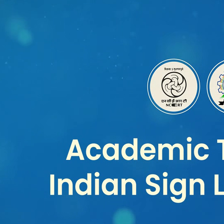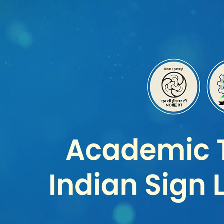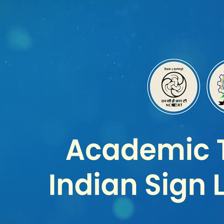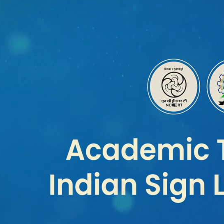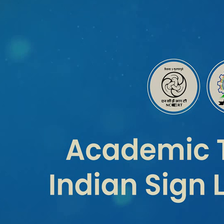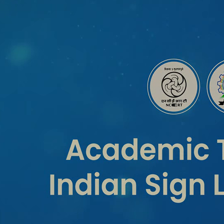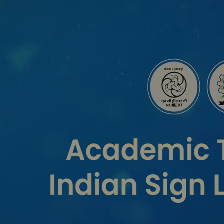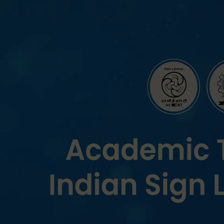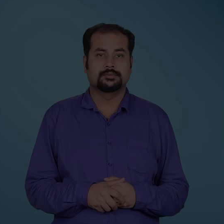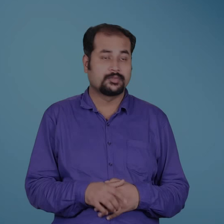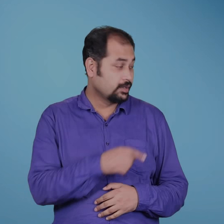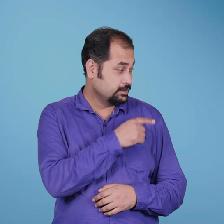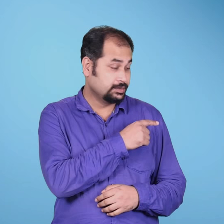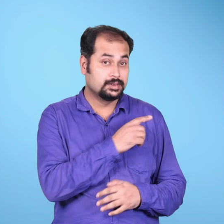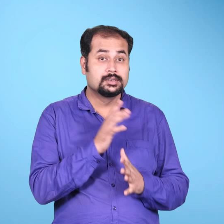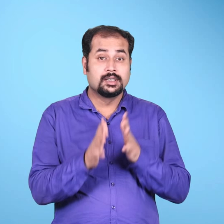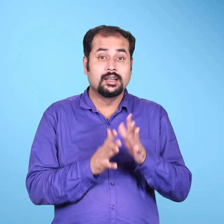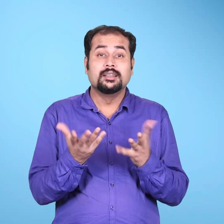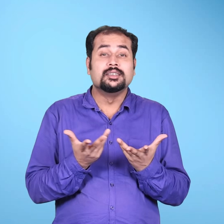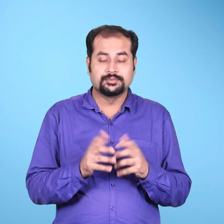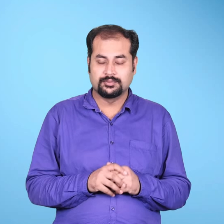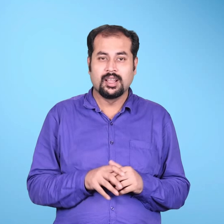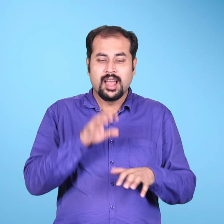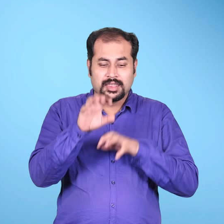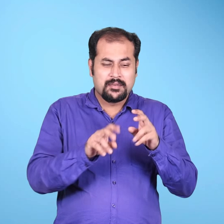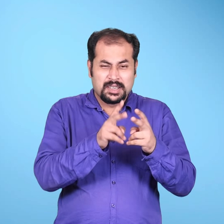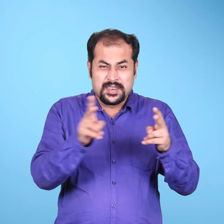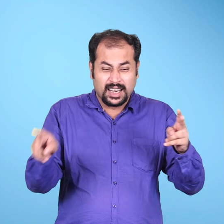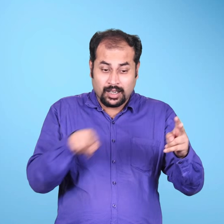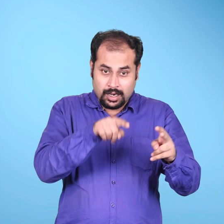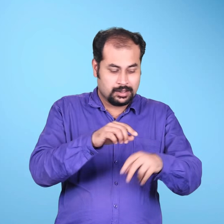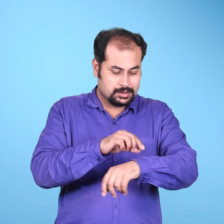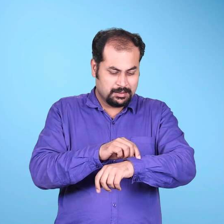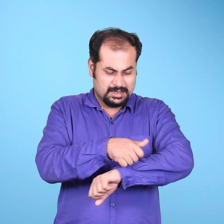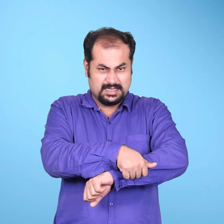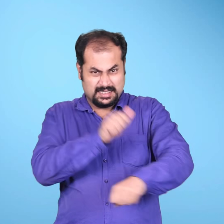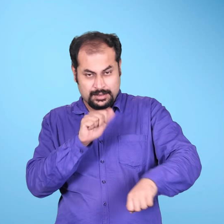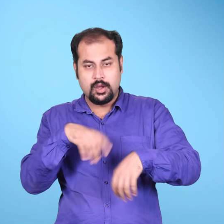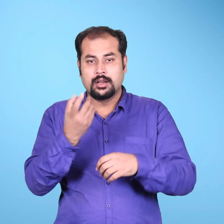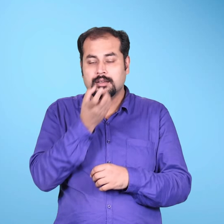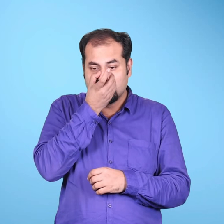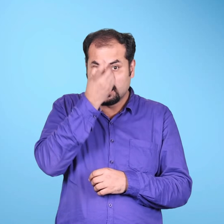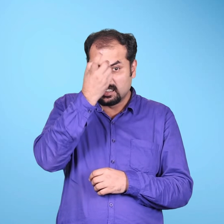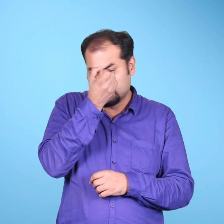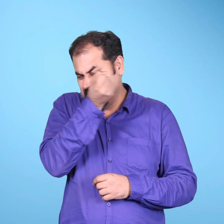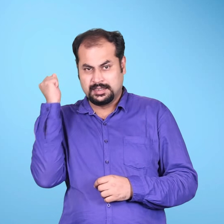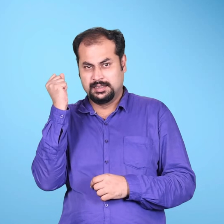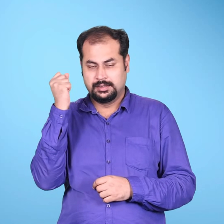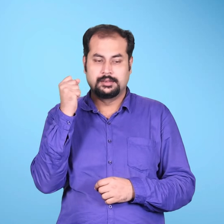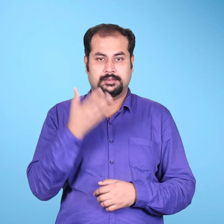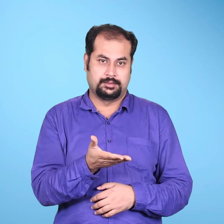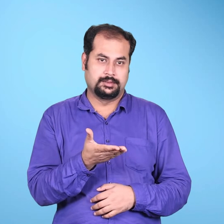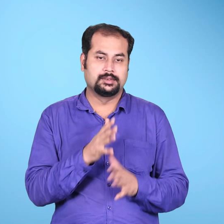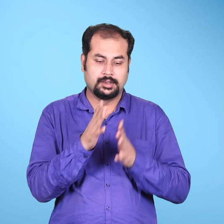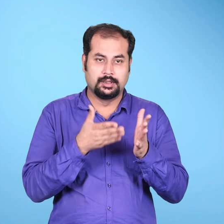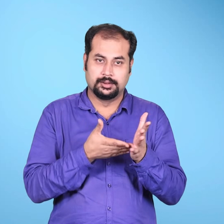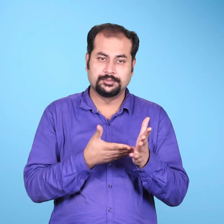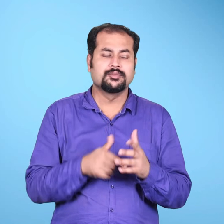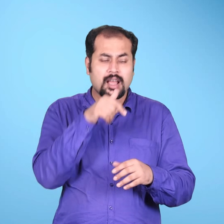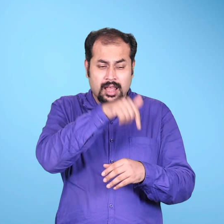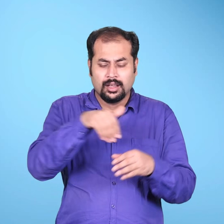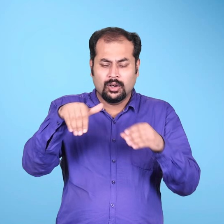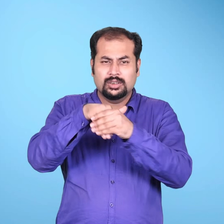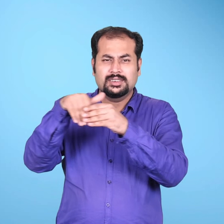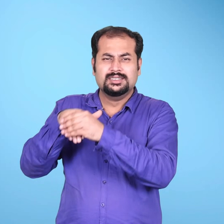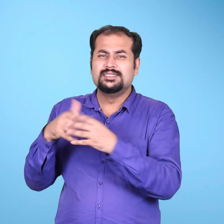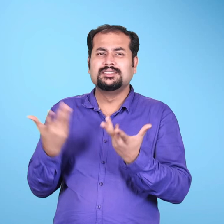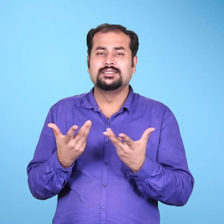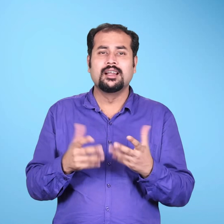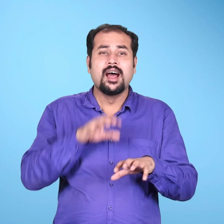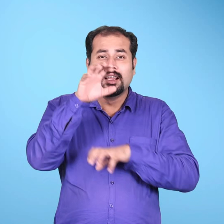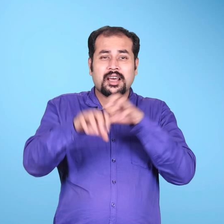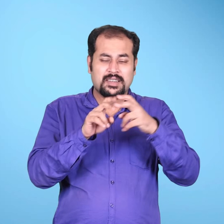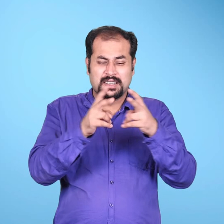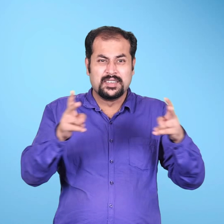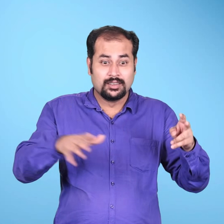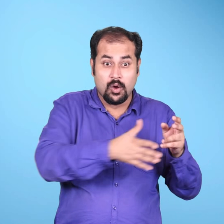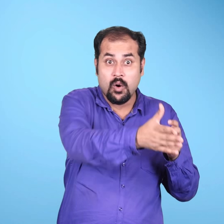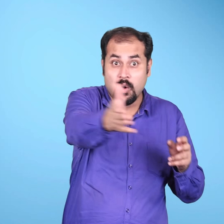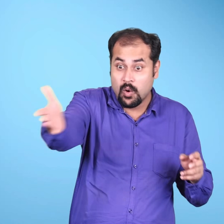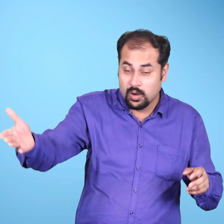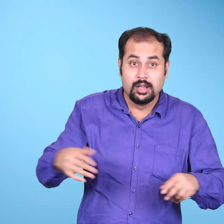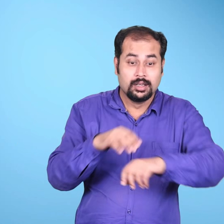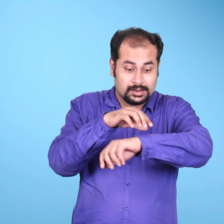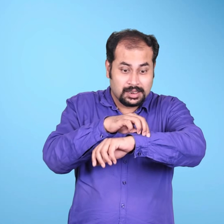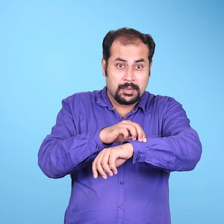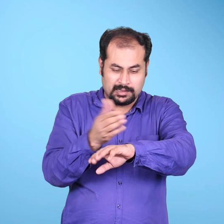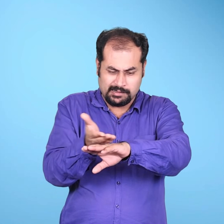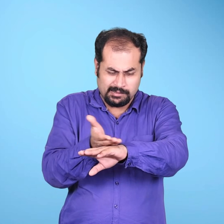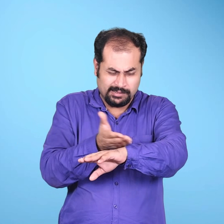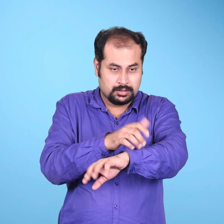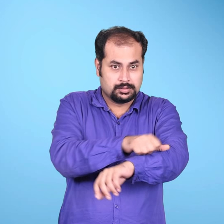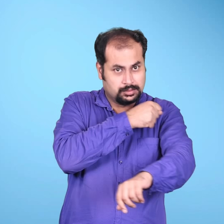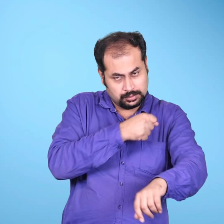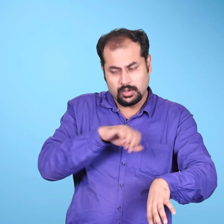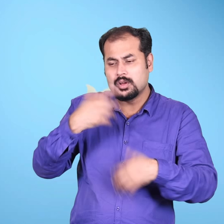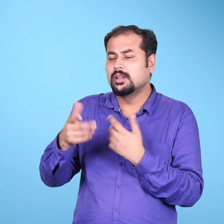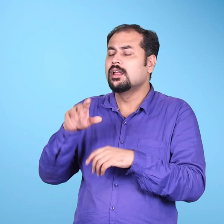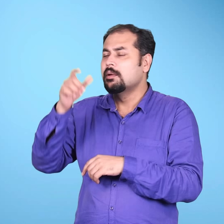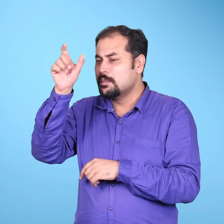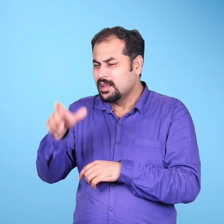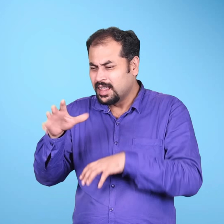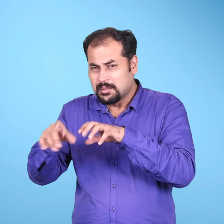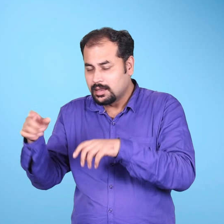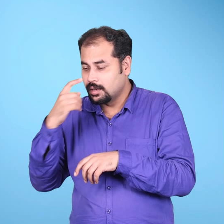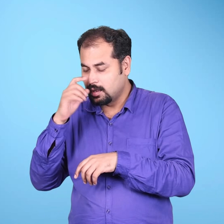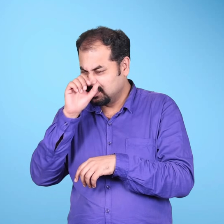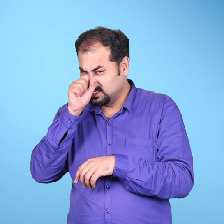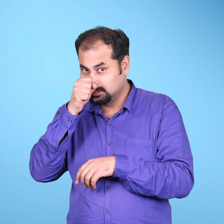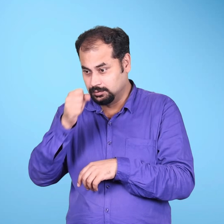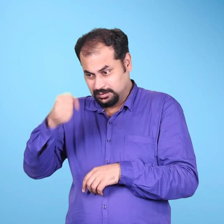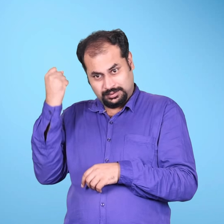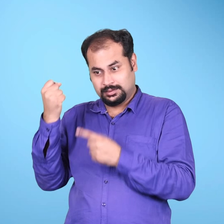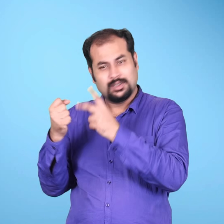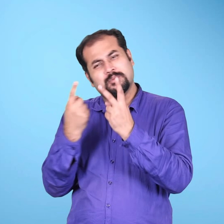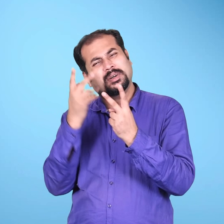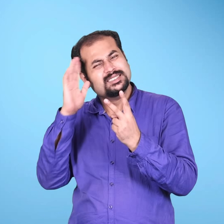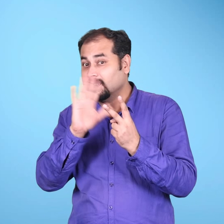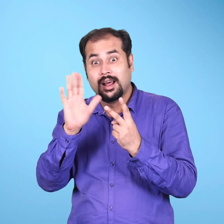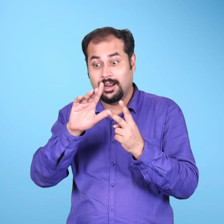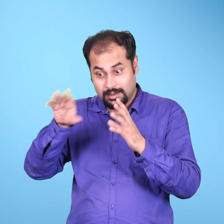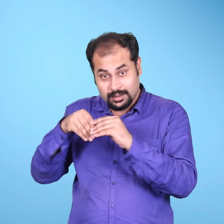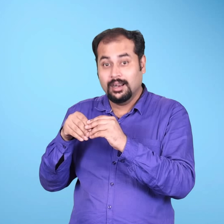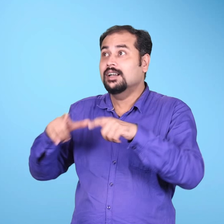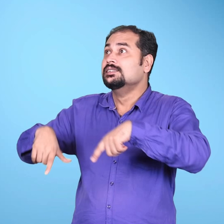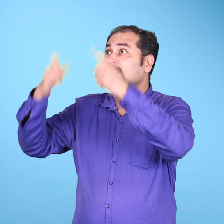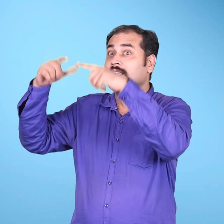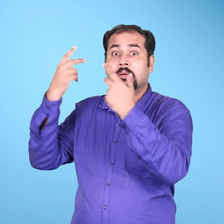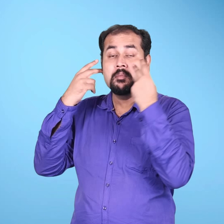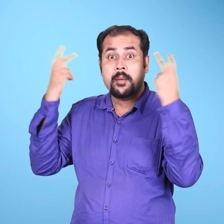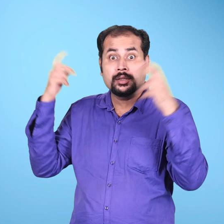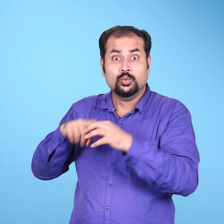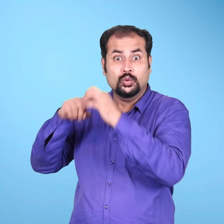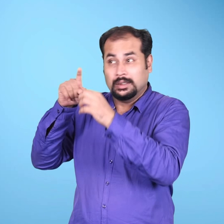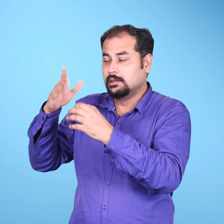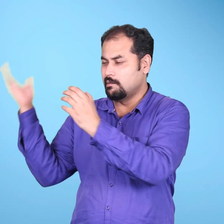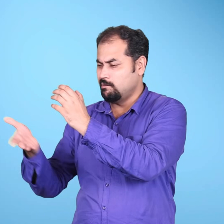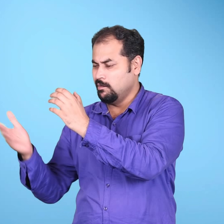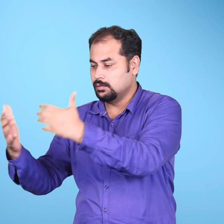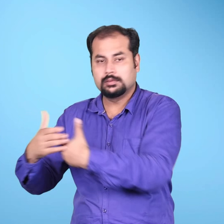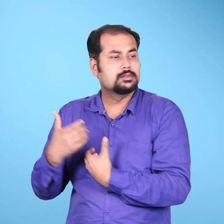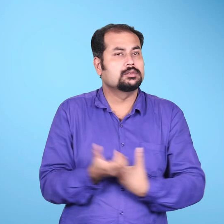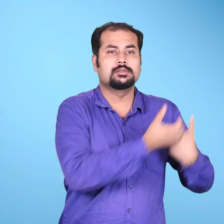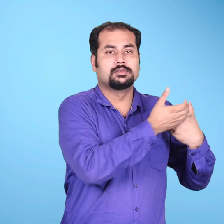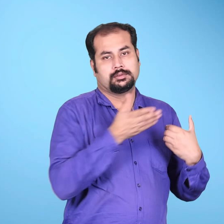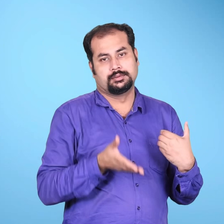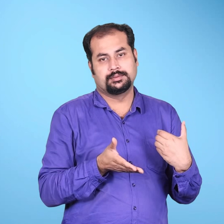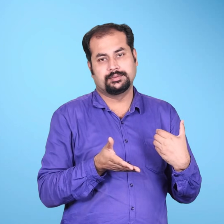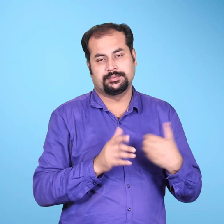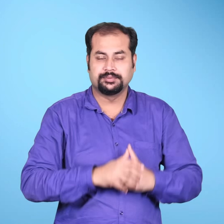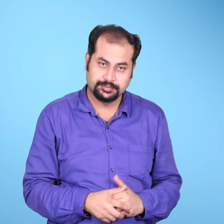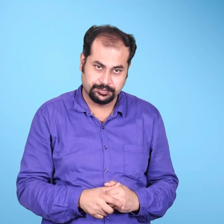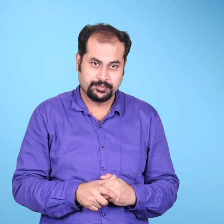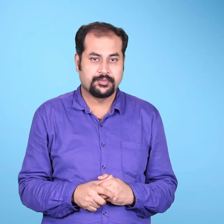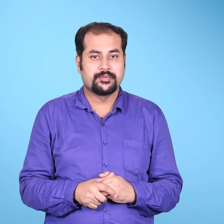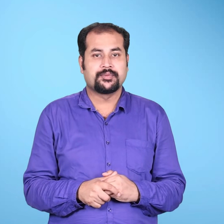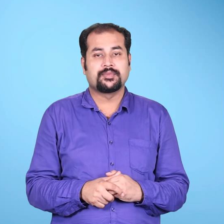Poaching This sign refers to poaching. It can be varied according to the context.